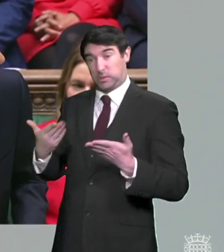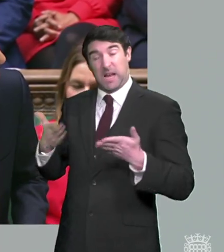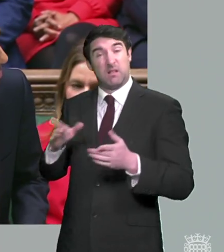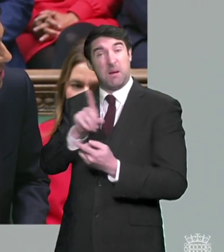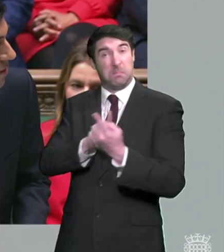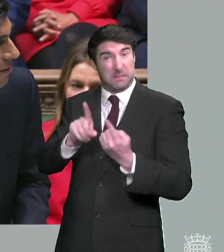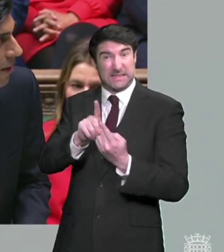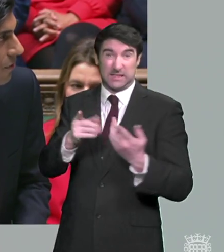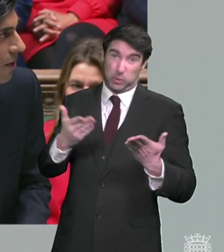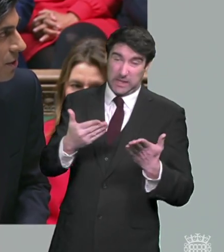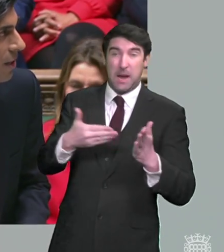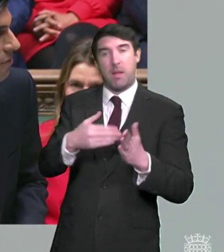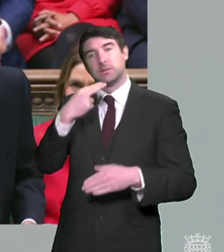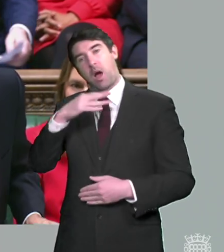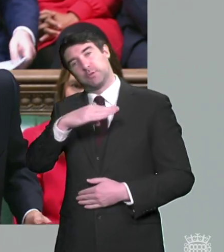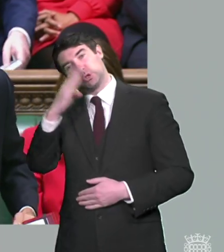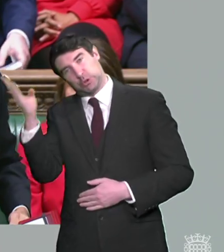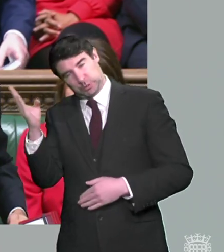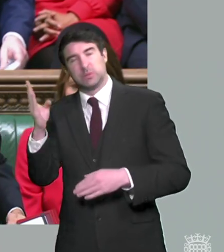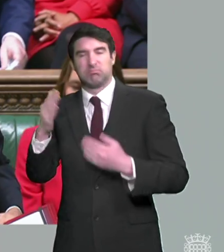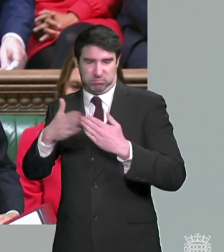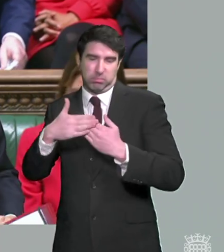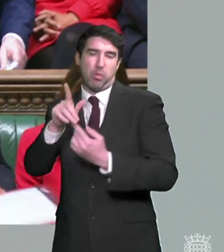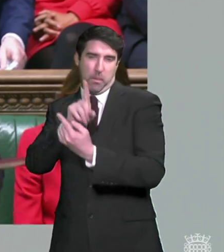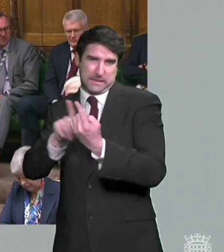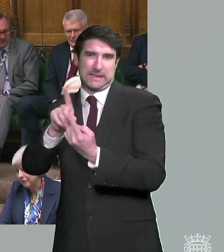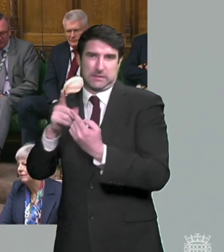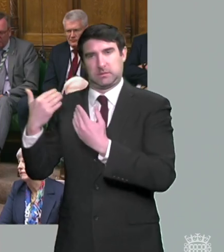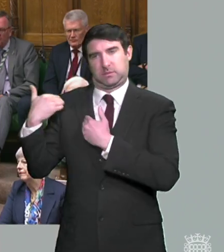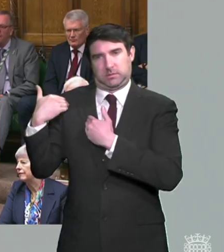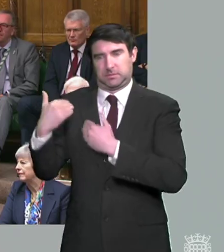In addition to my duties in the House, I shall have further such meetings later today.